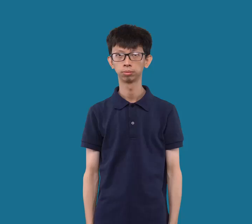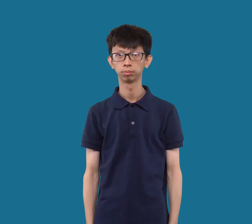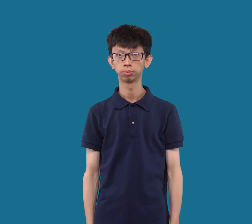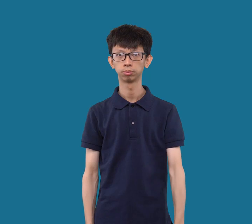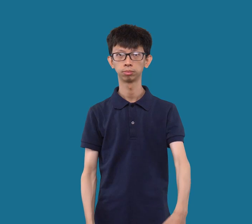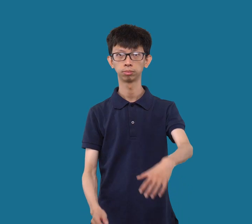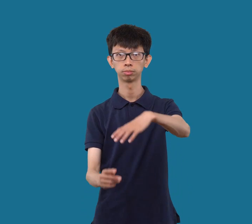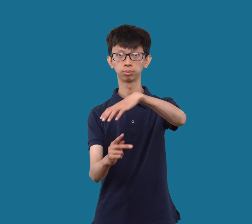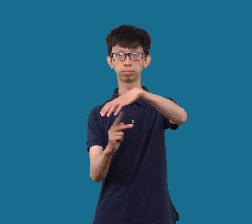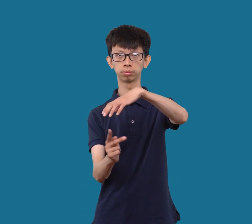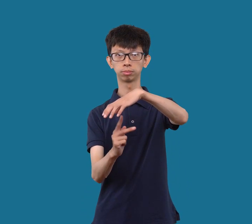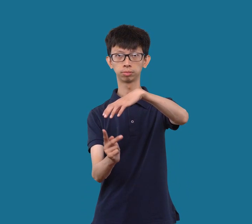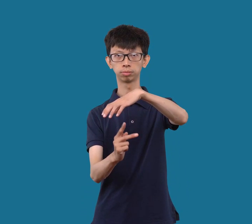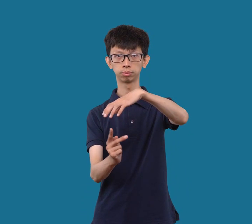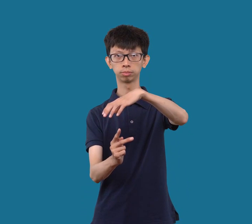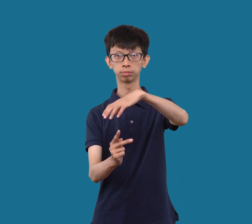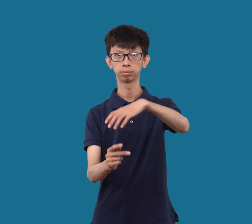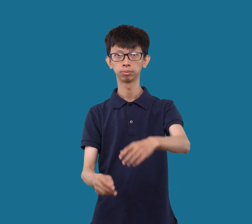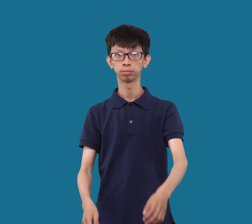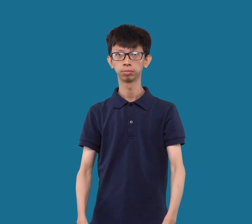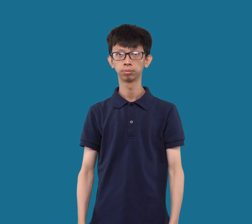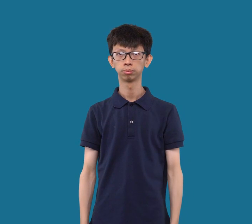dầu khí